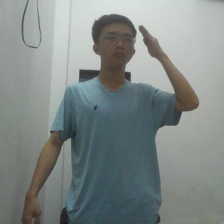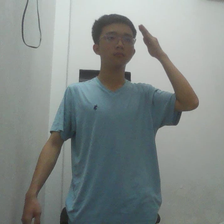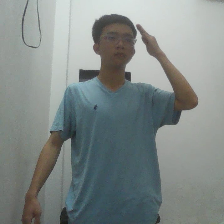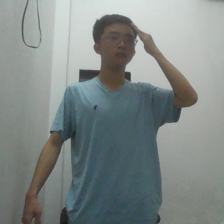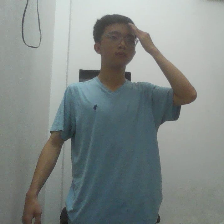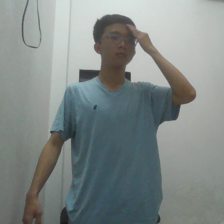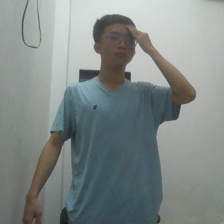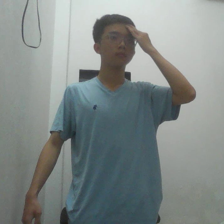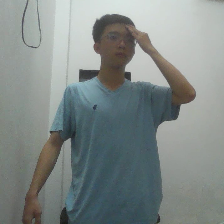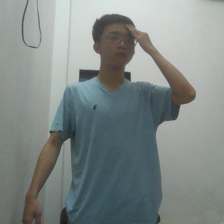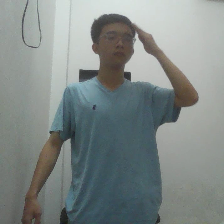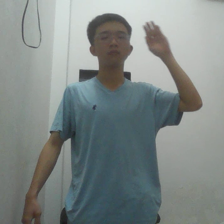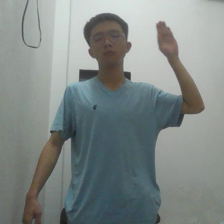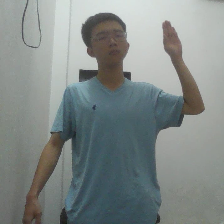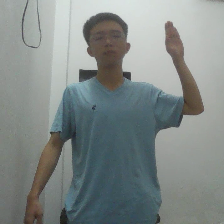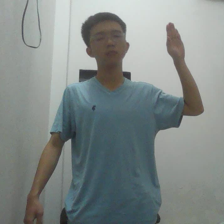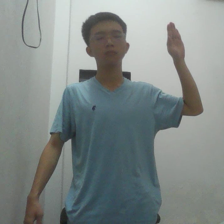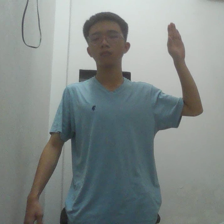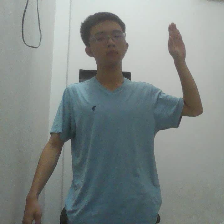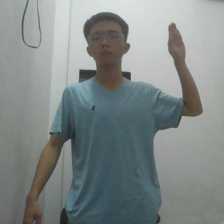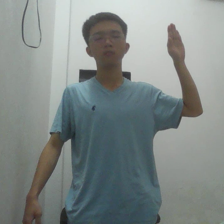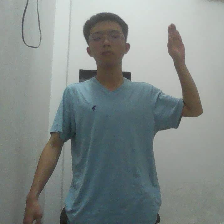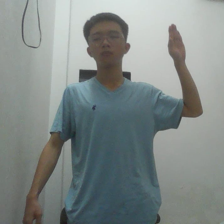khong biet